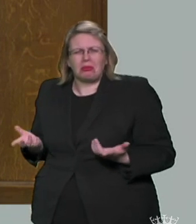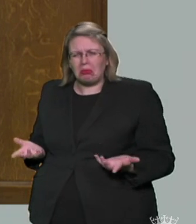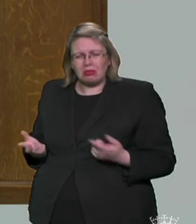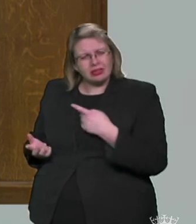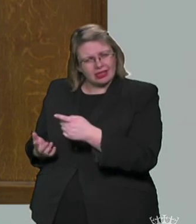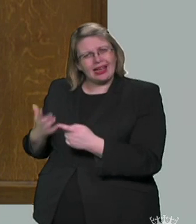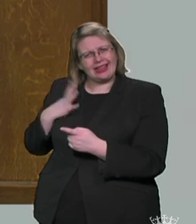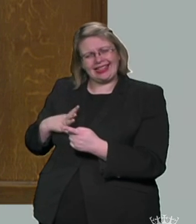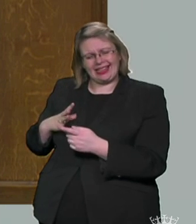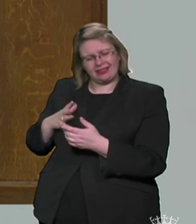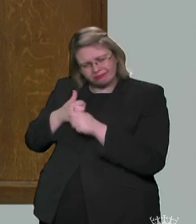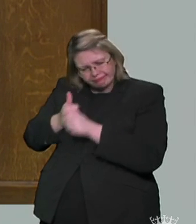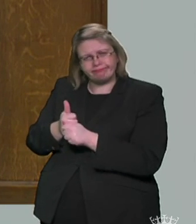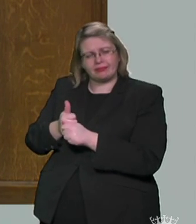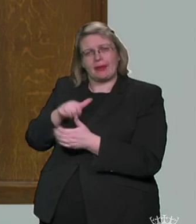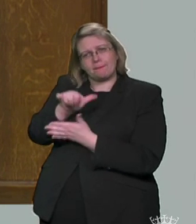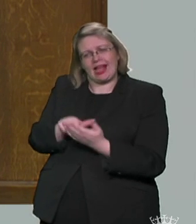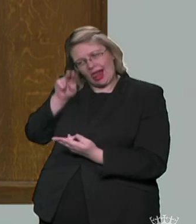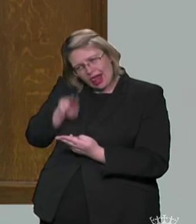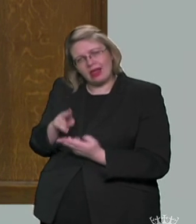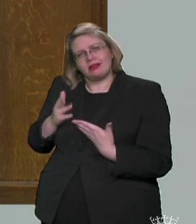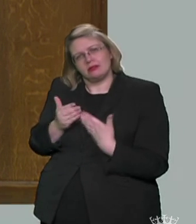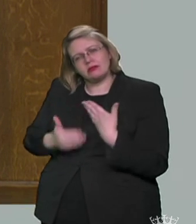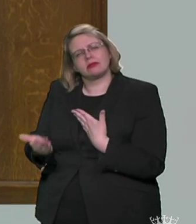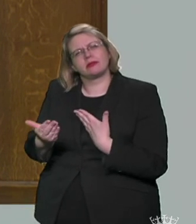They need a real cut to their bills right now.